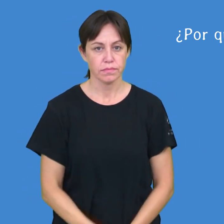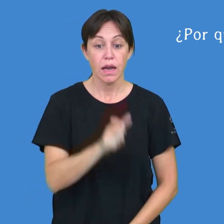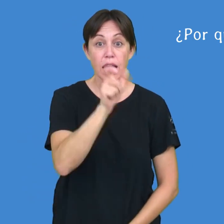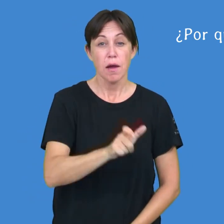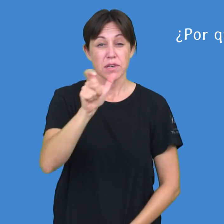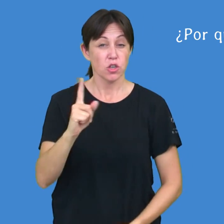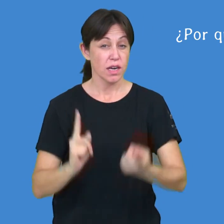persona